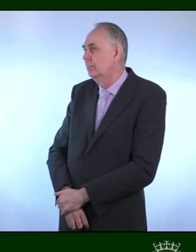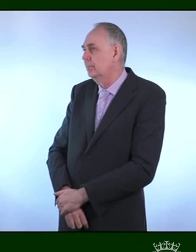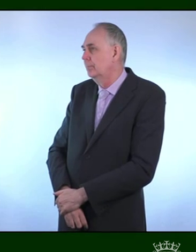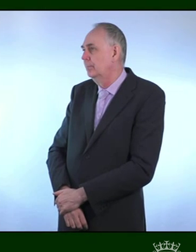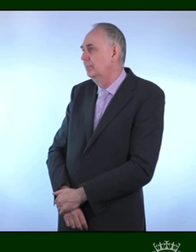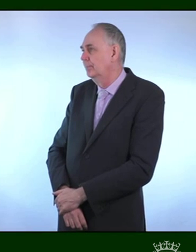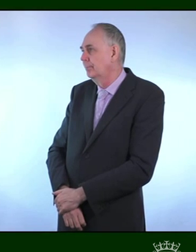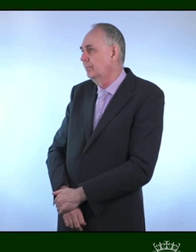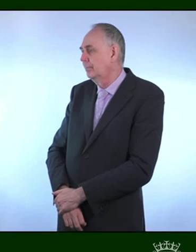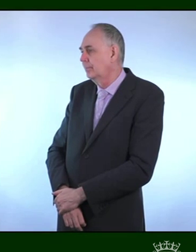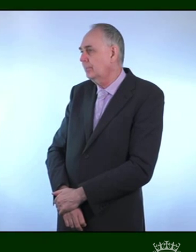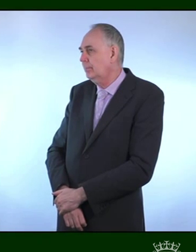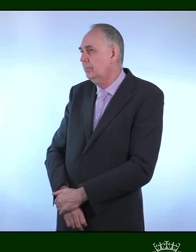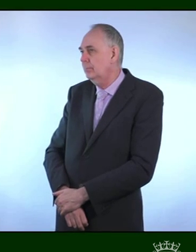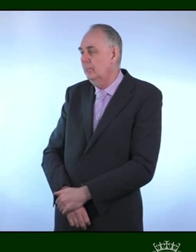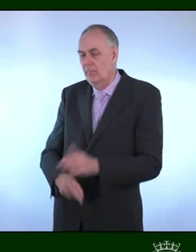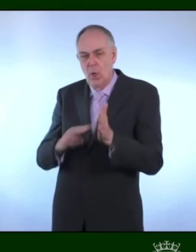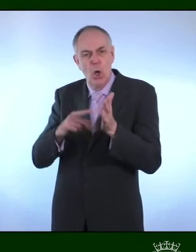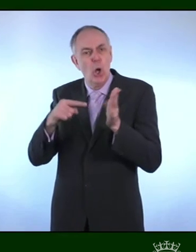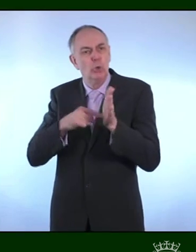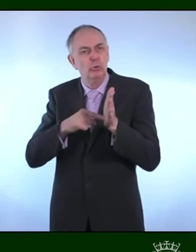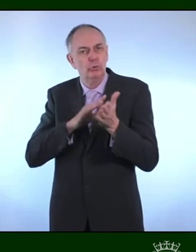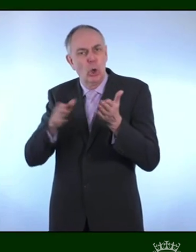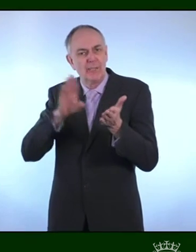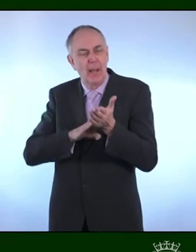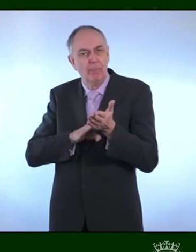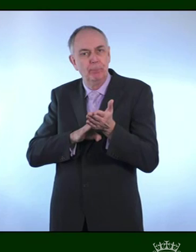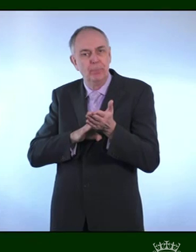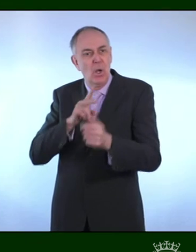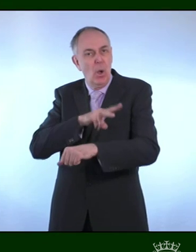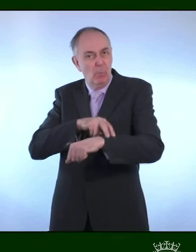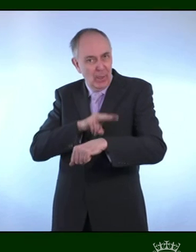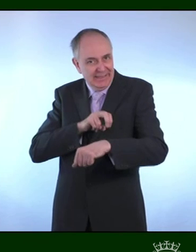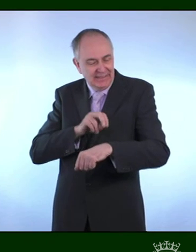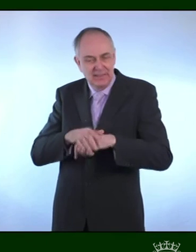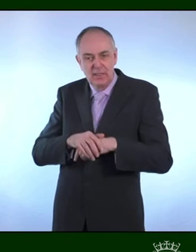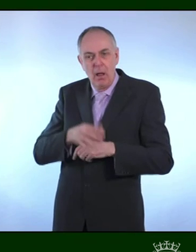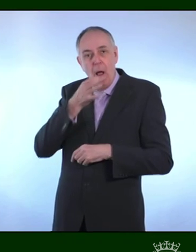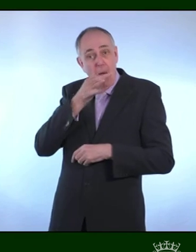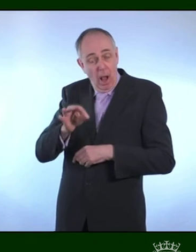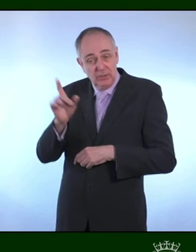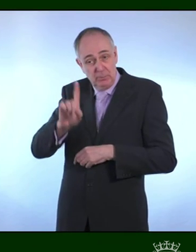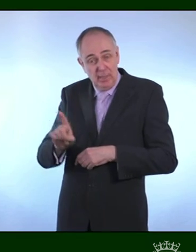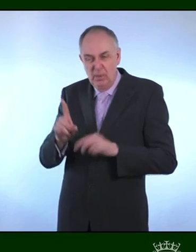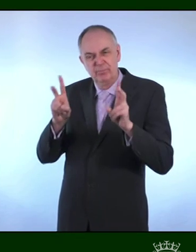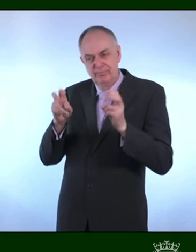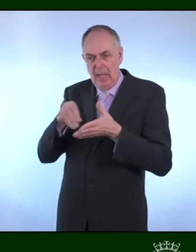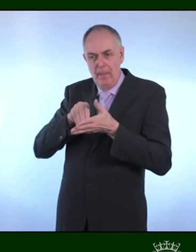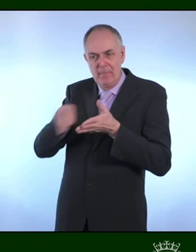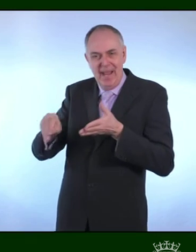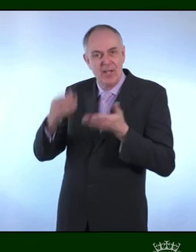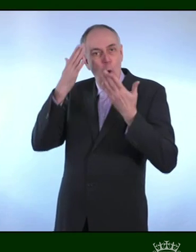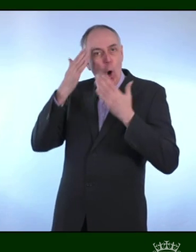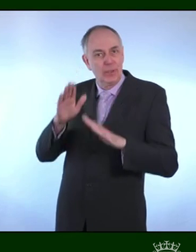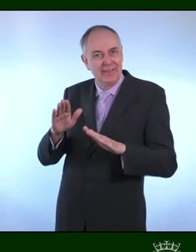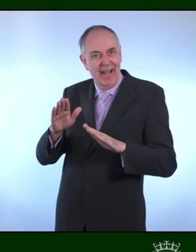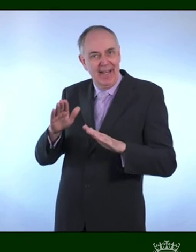Nottinghamshire police is asking local employers to give paid leave to special constables to allow them to help during this crisis.